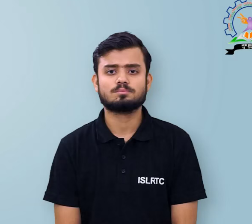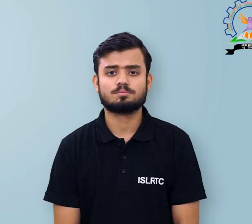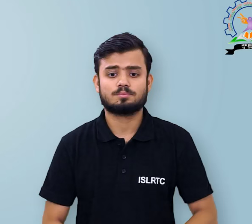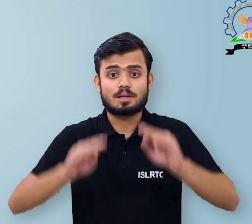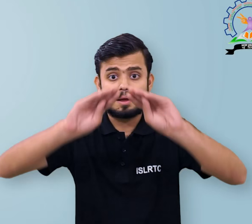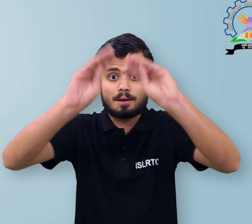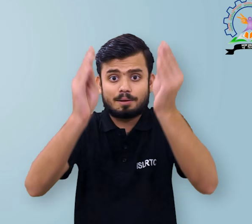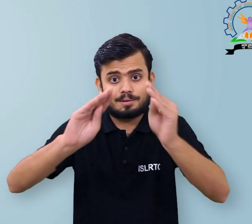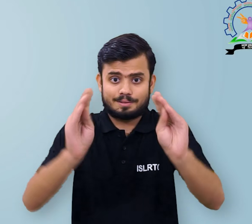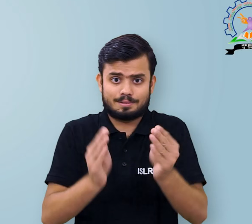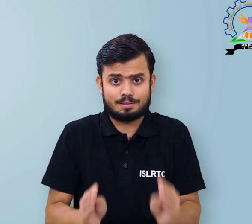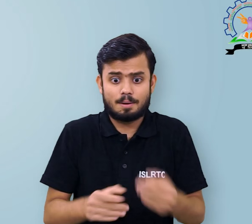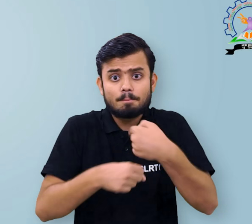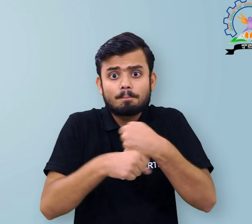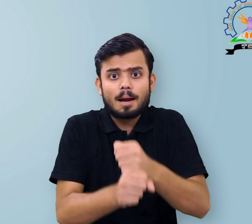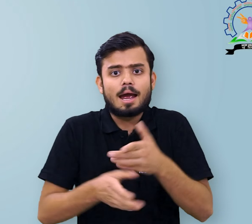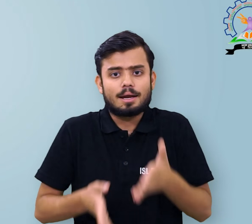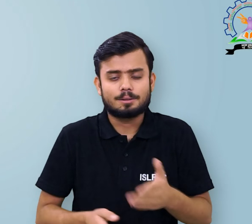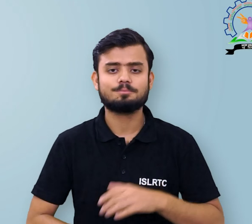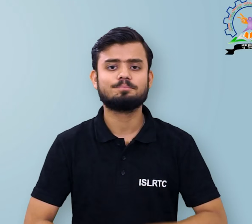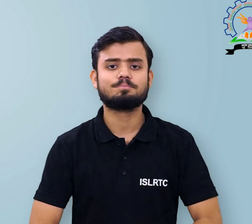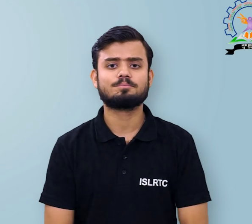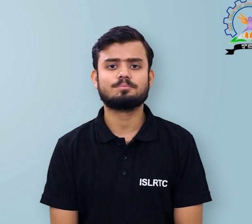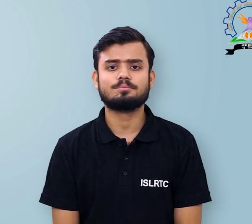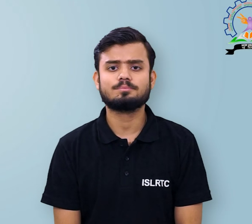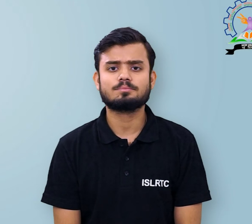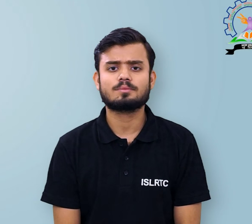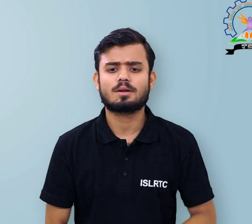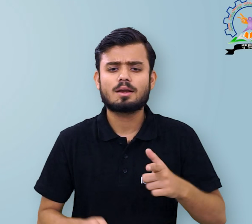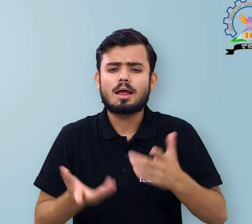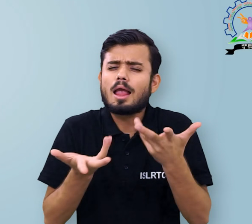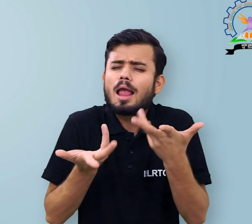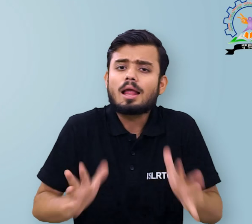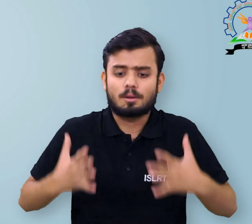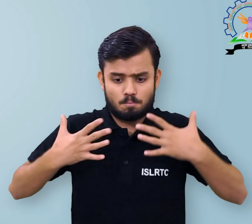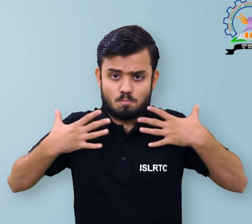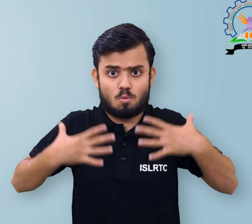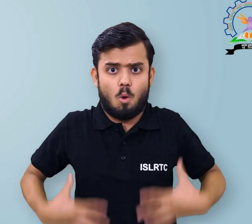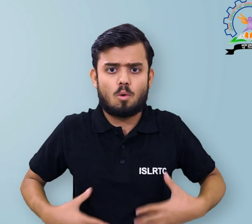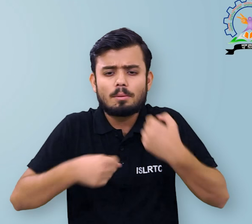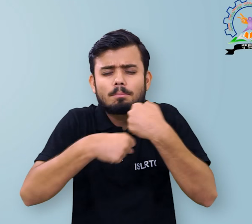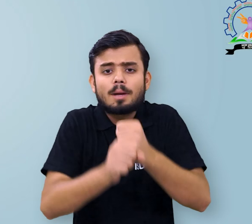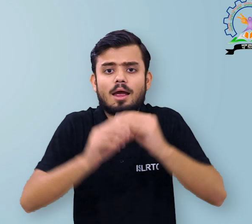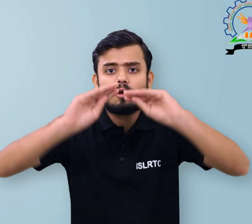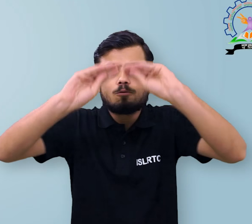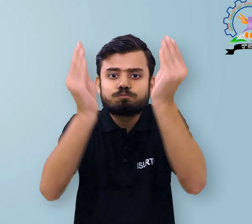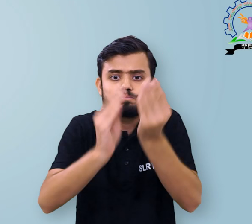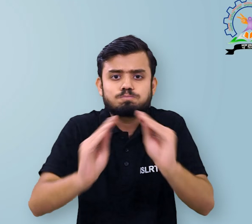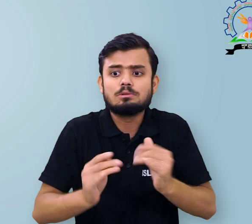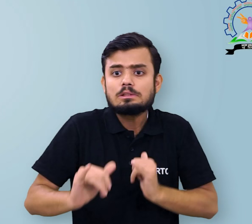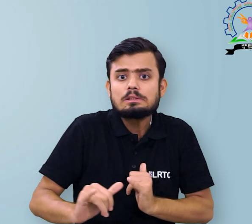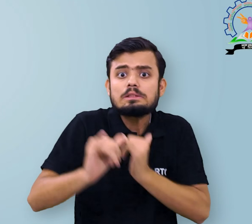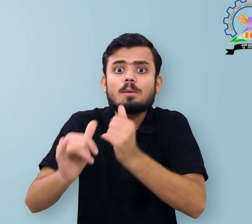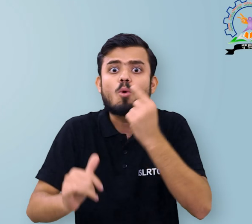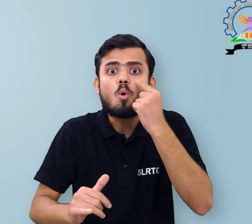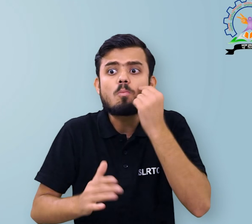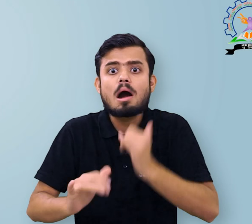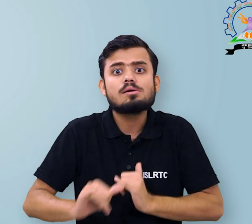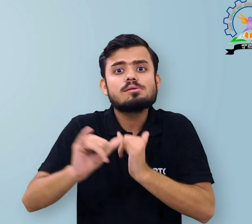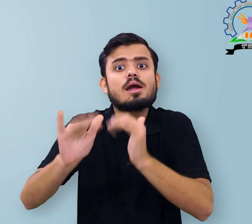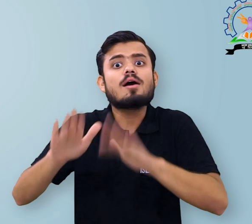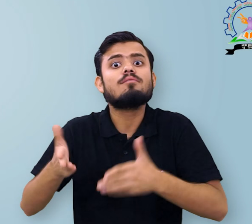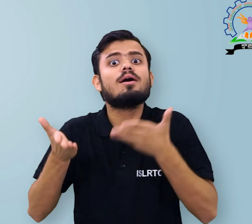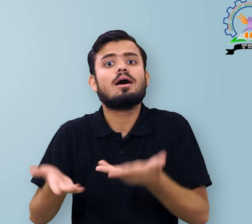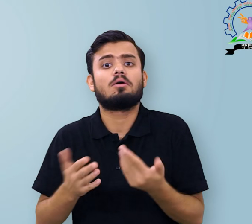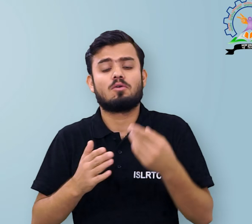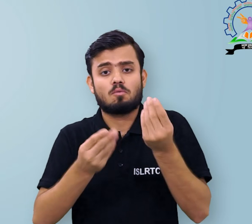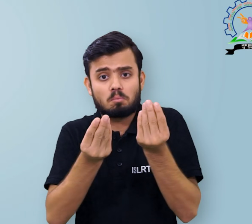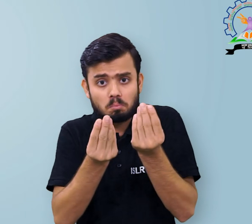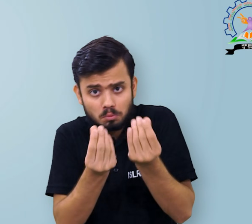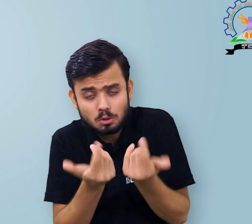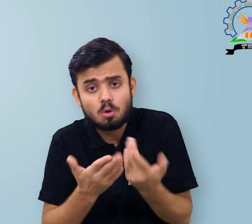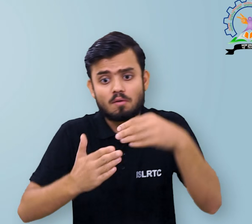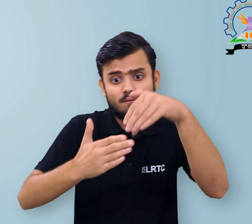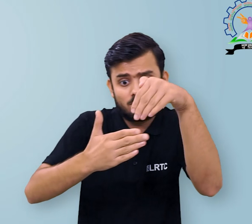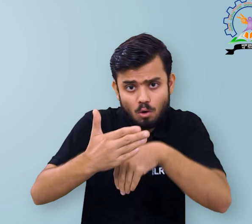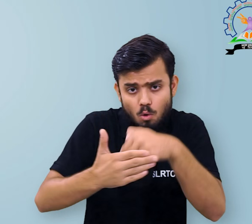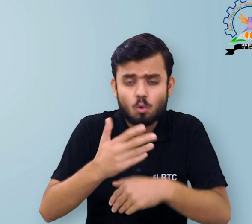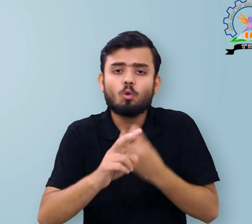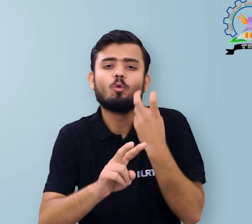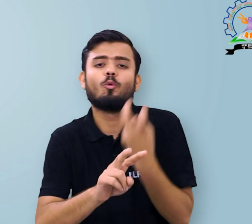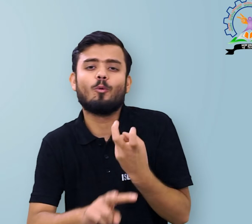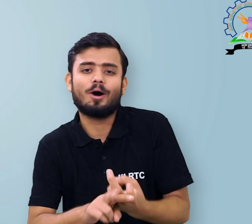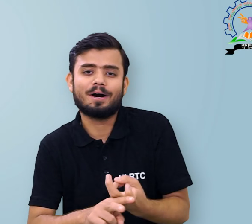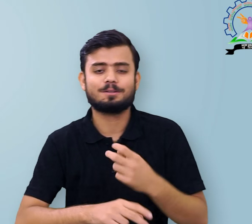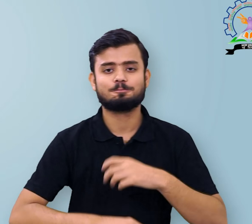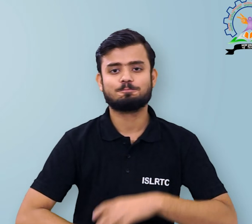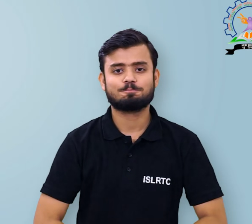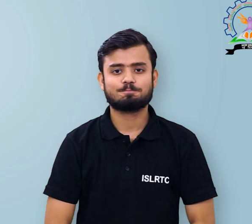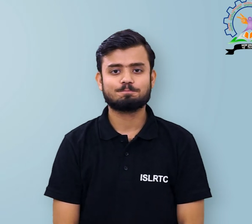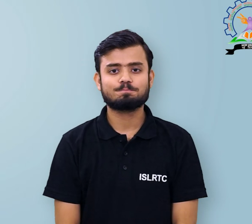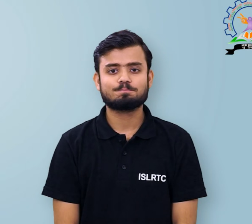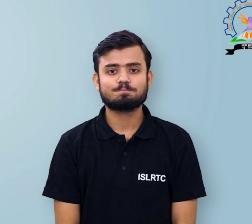Figurine A statuette, especially one of a human form.